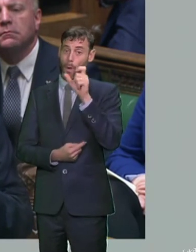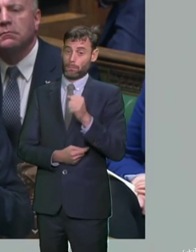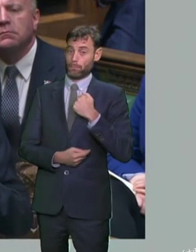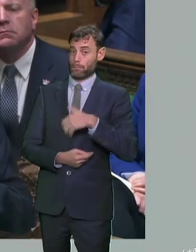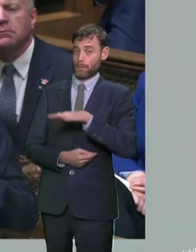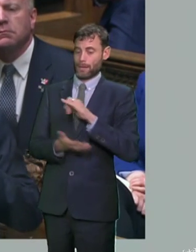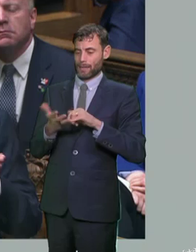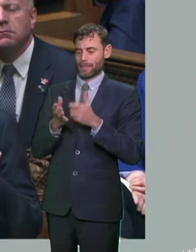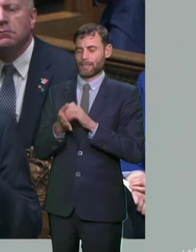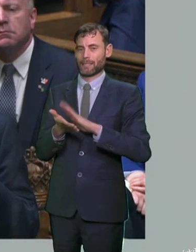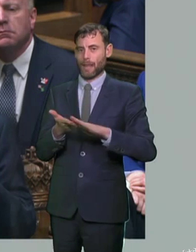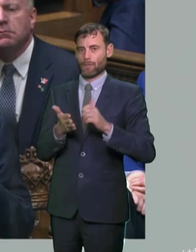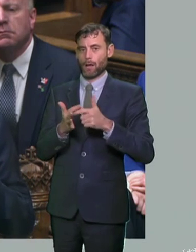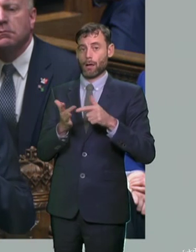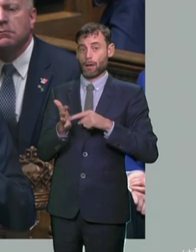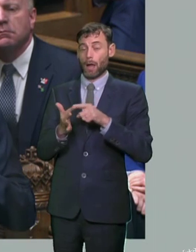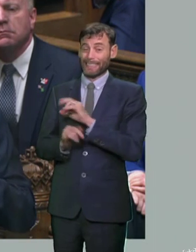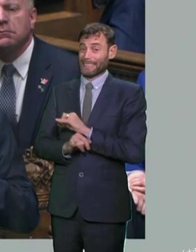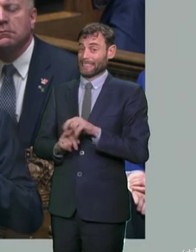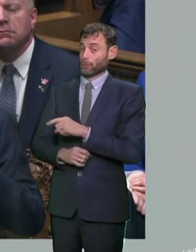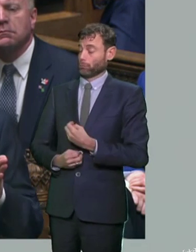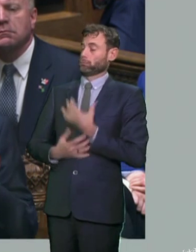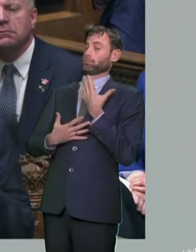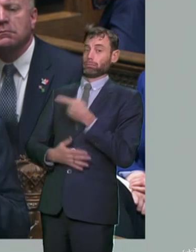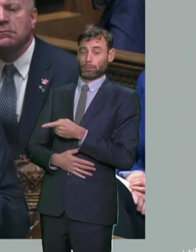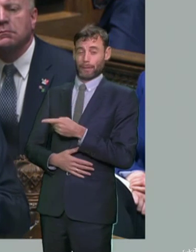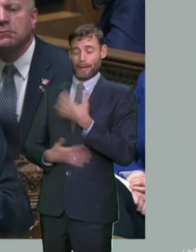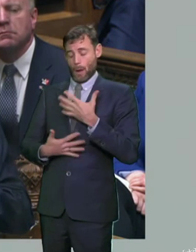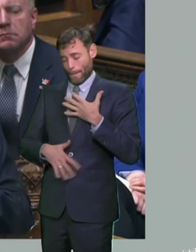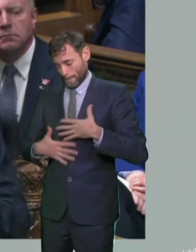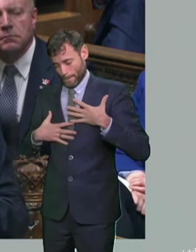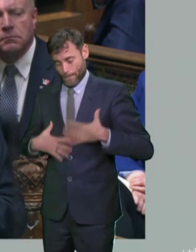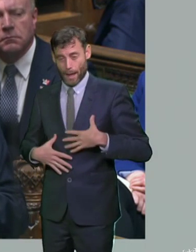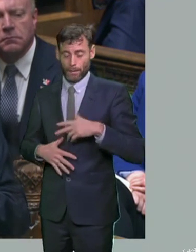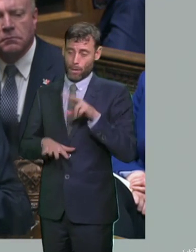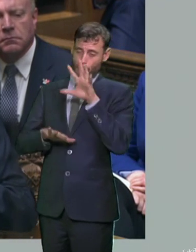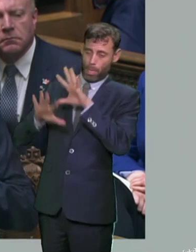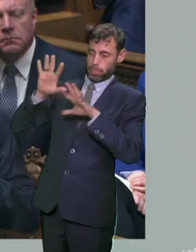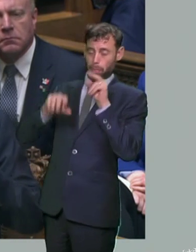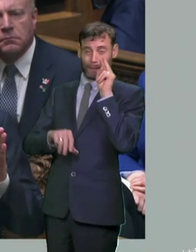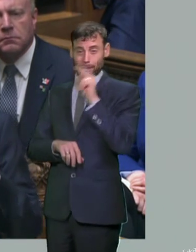She suffered a very serious reaction, leaving her in constant pain and losing most of her eyesight.